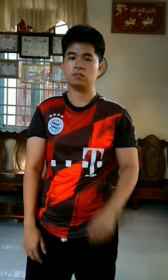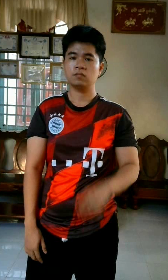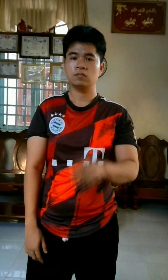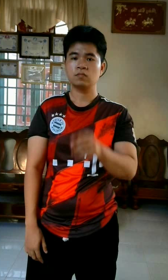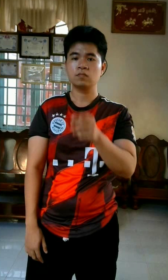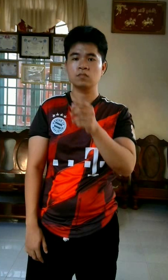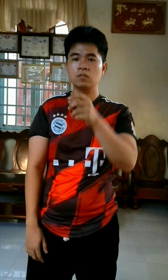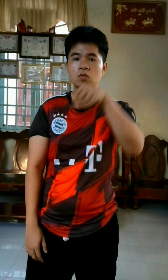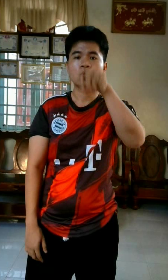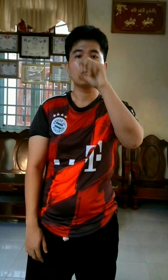uong nuoc